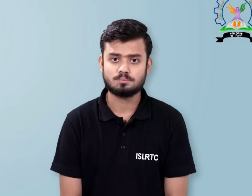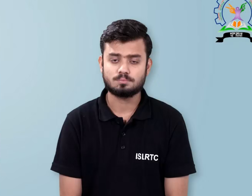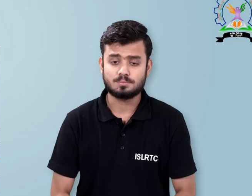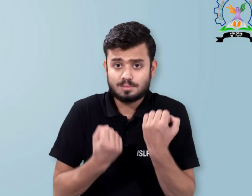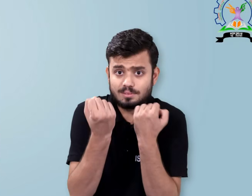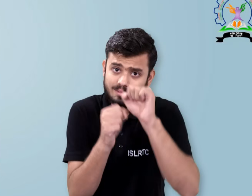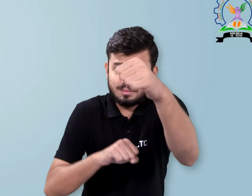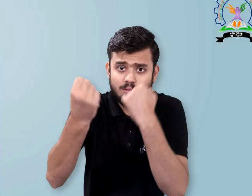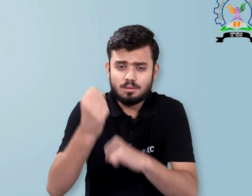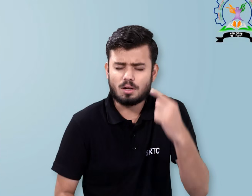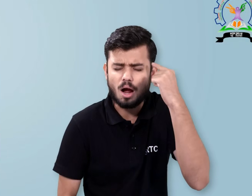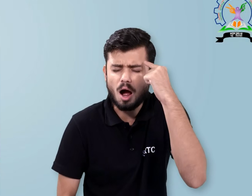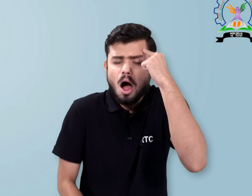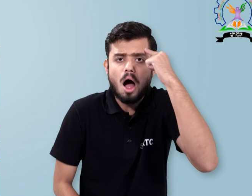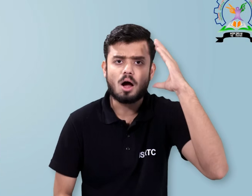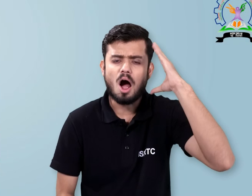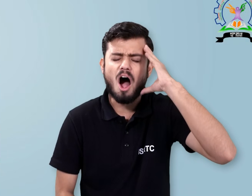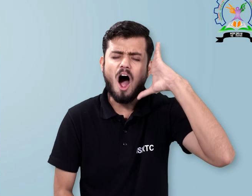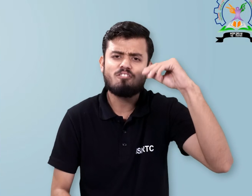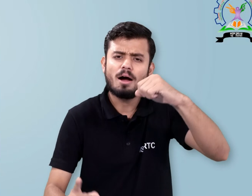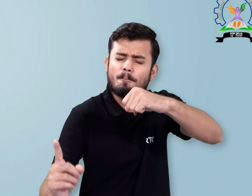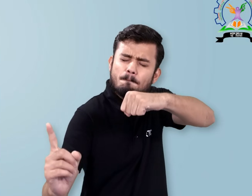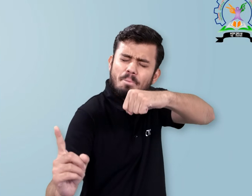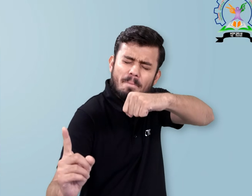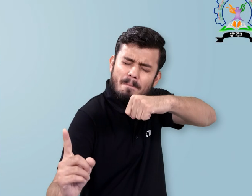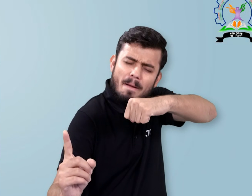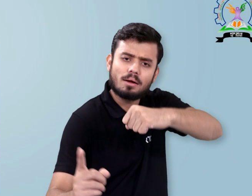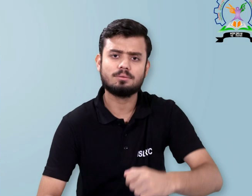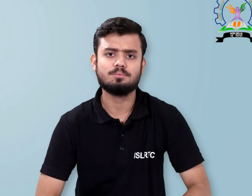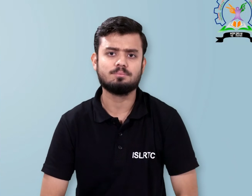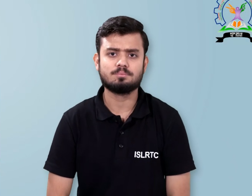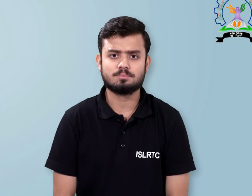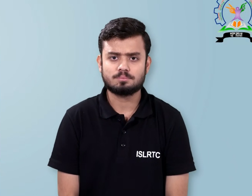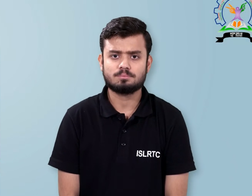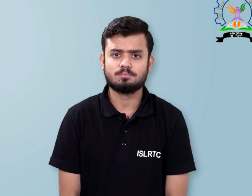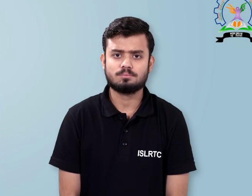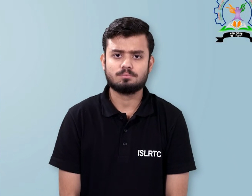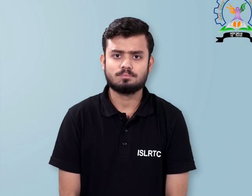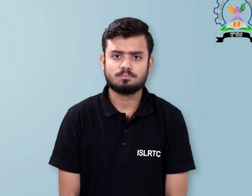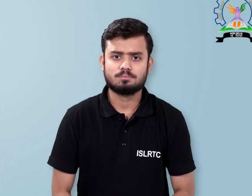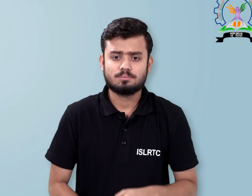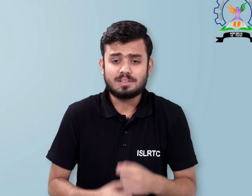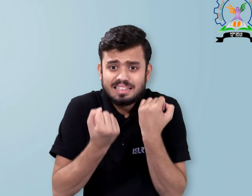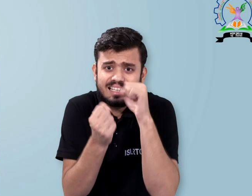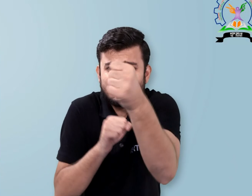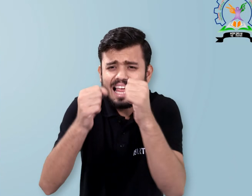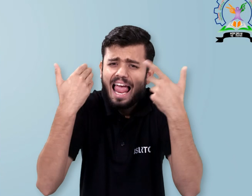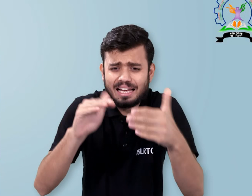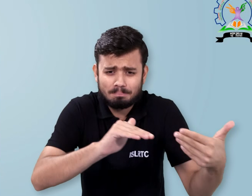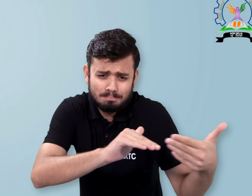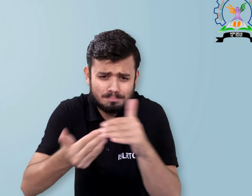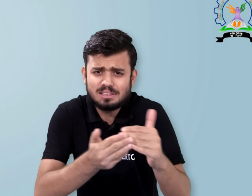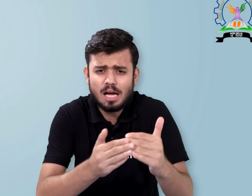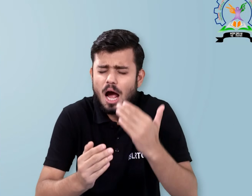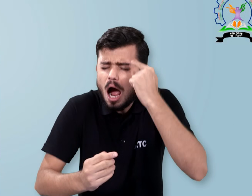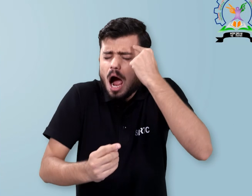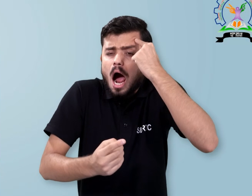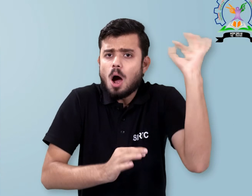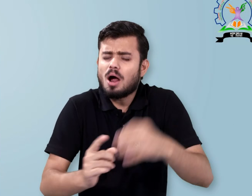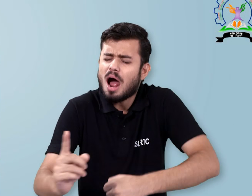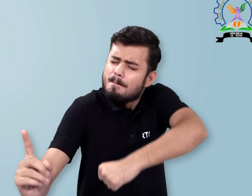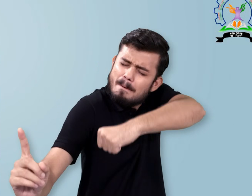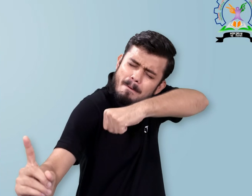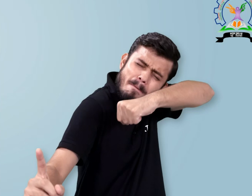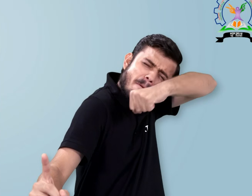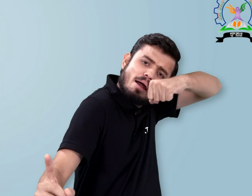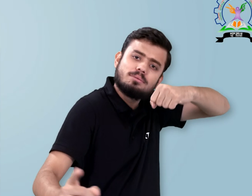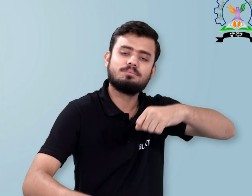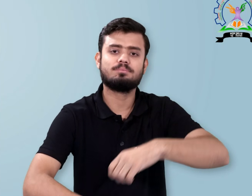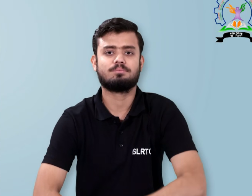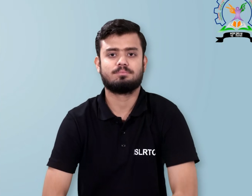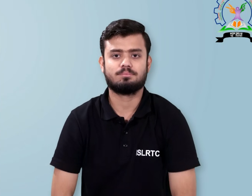Mauler This is used to describe a fighter who likes to fight wildly and uses roughhouse tactics to nullify their opponent’s effectiveness.